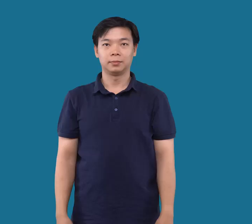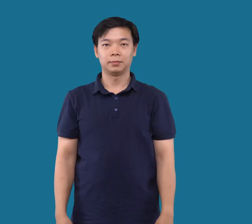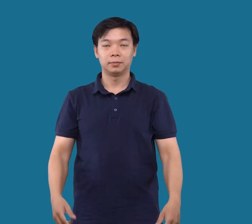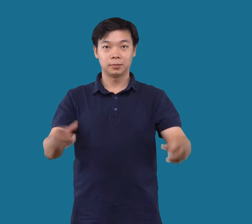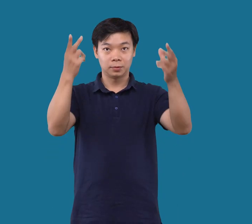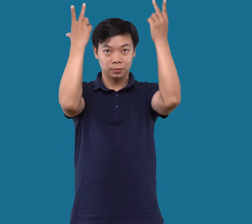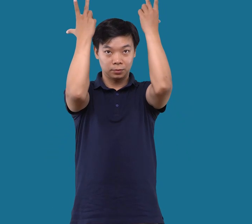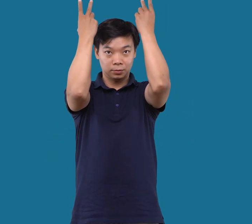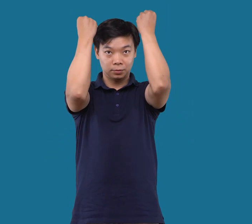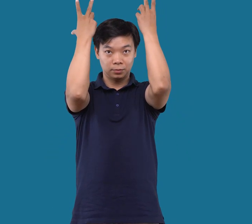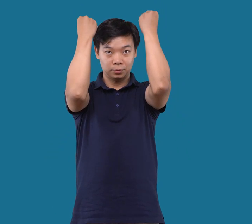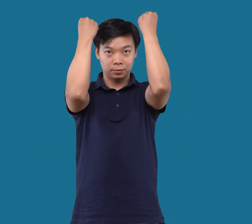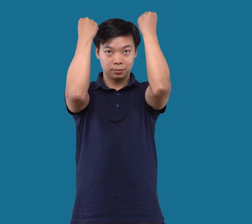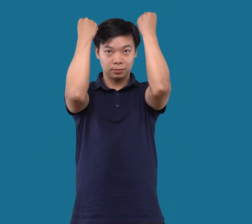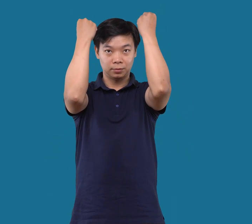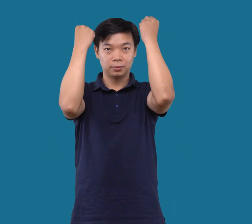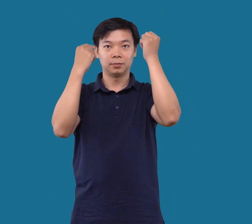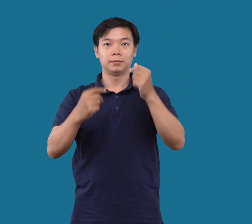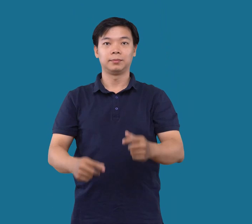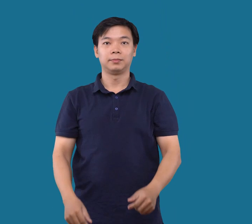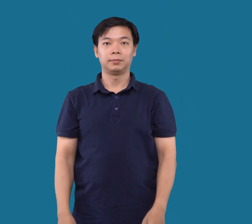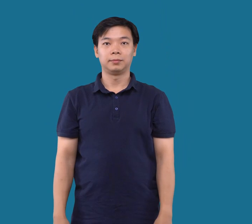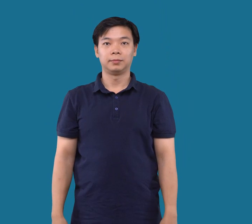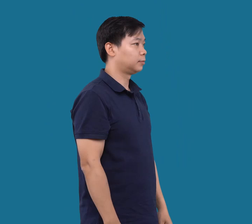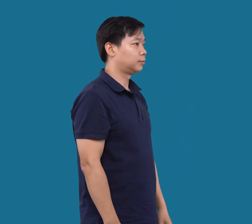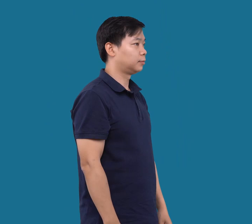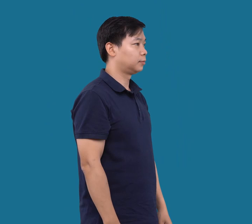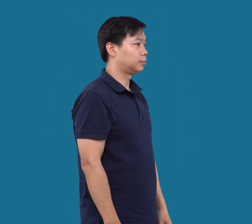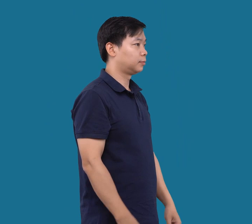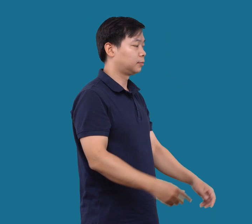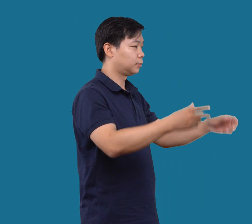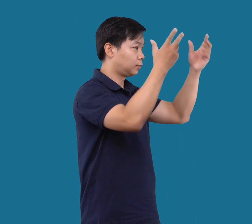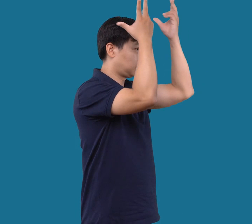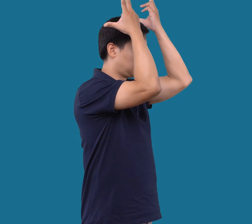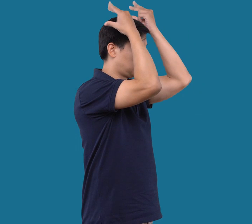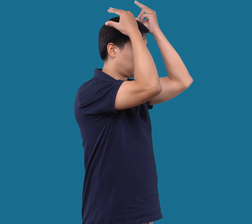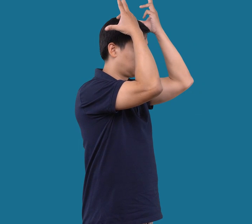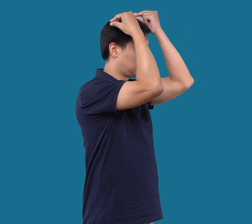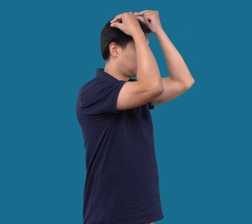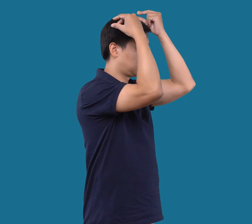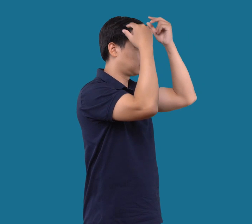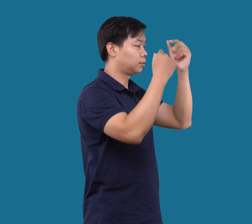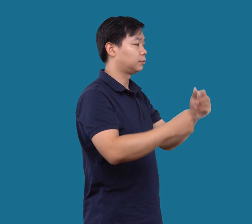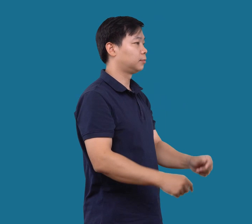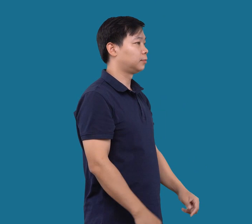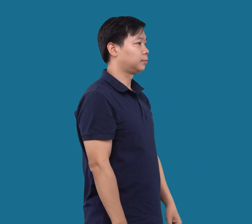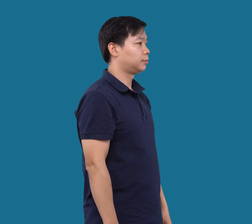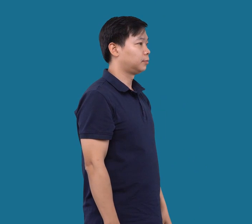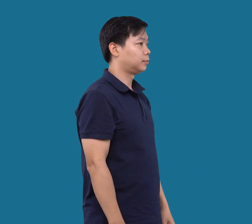con thỏ